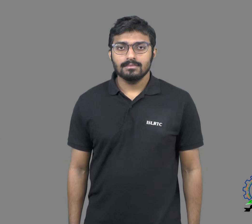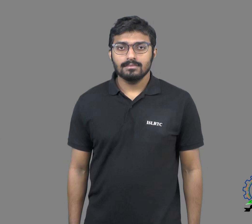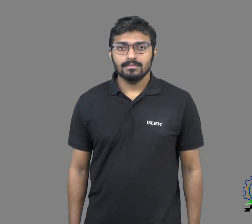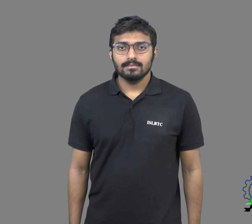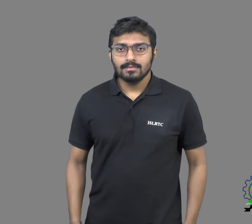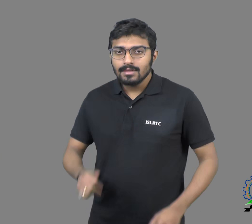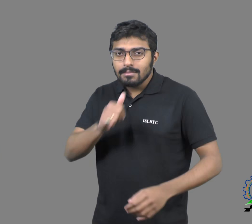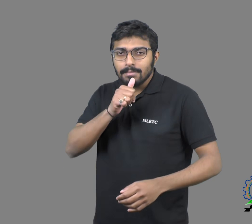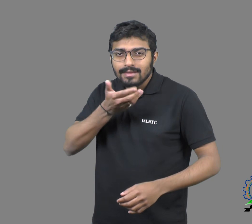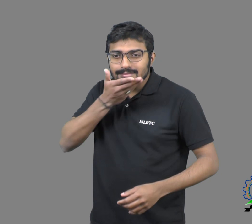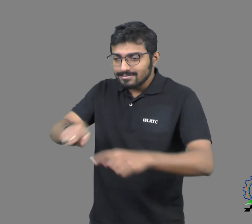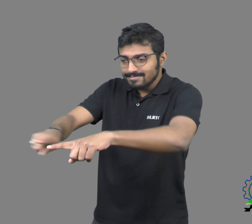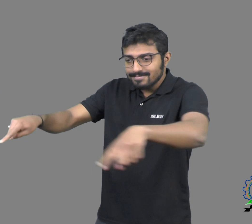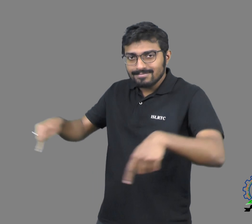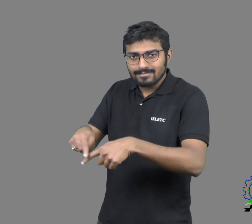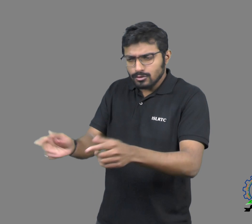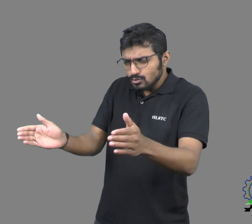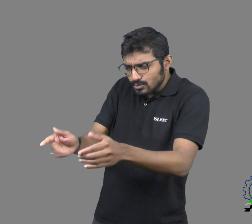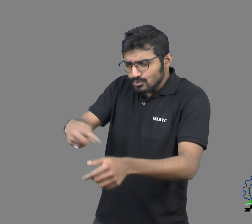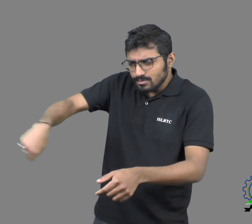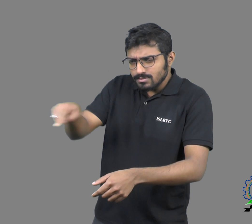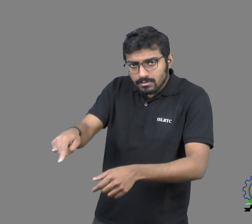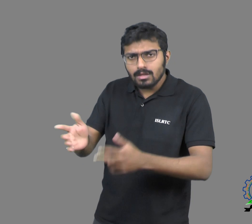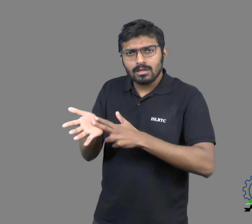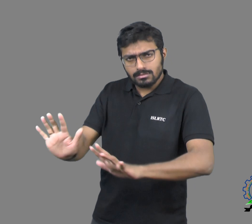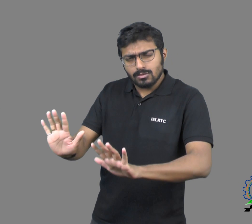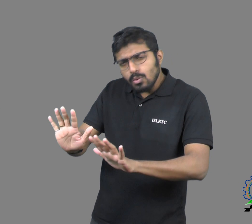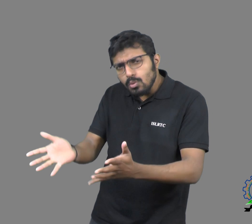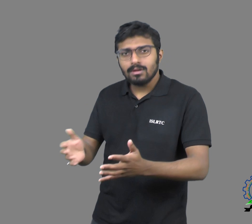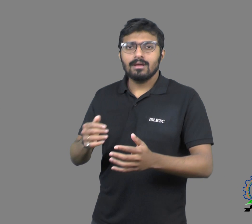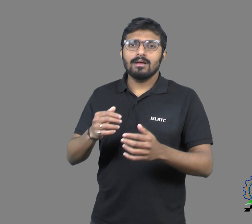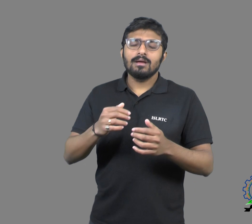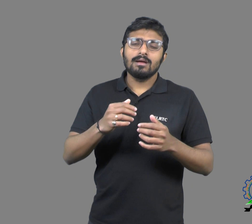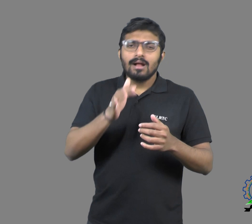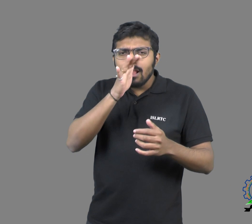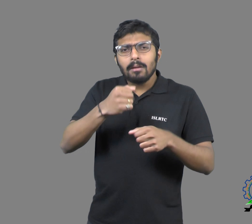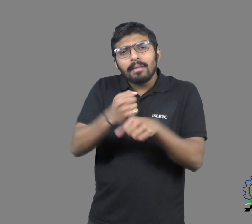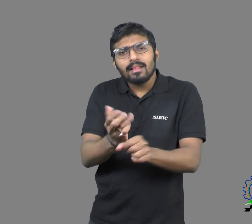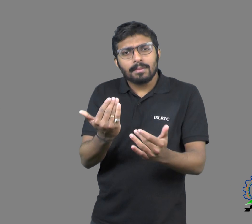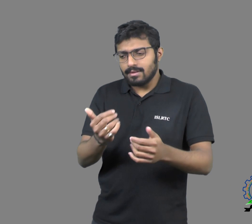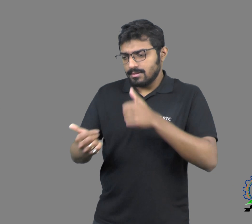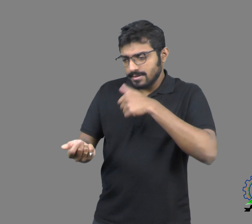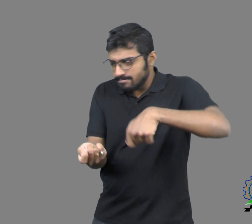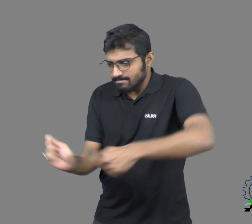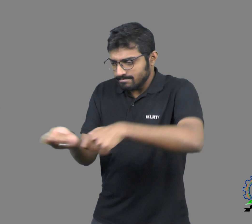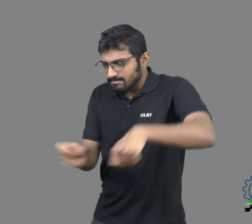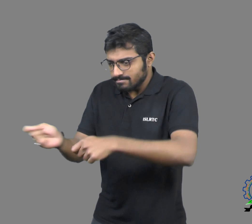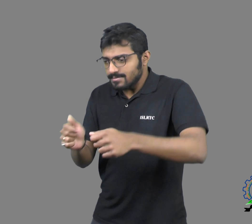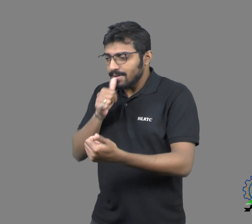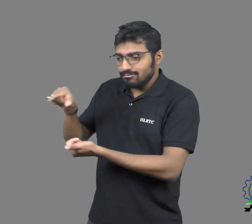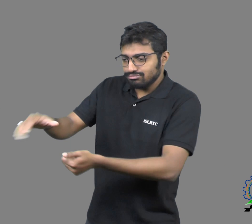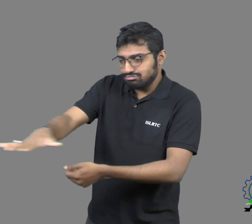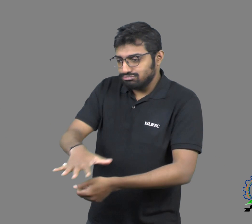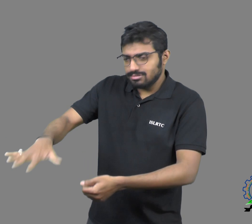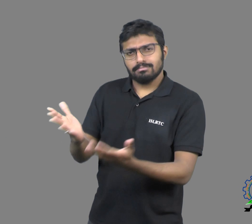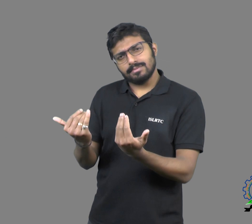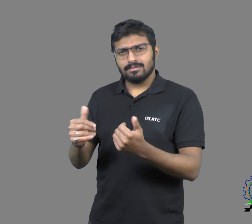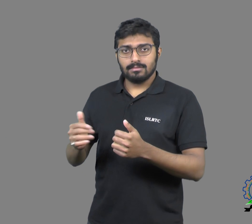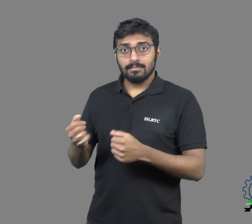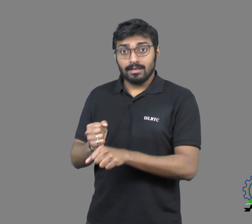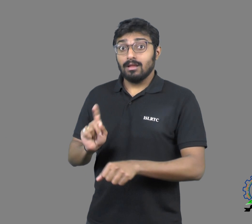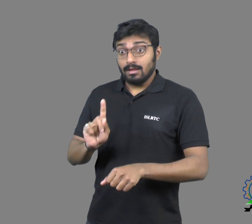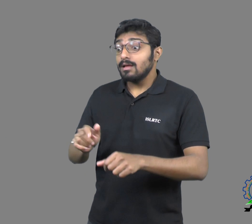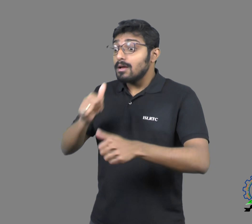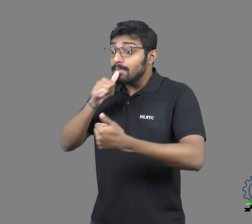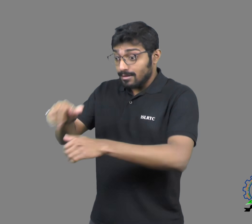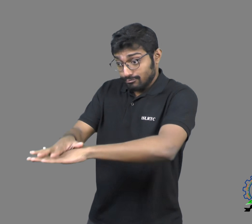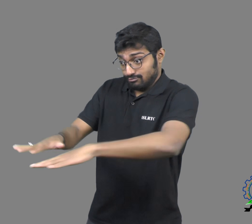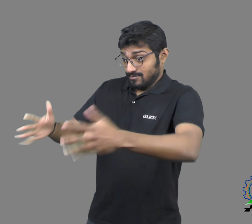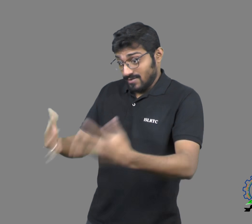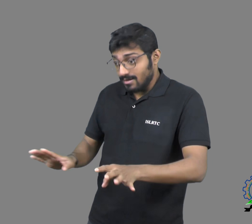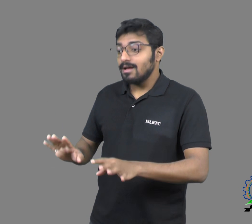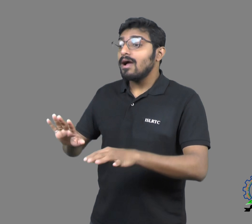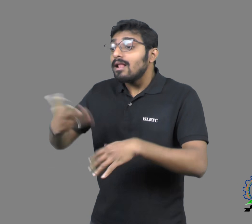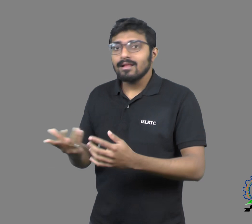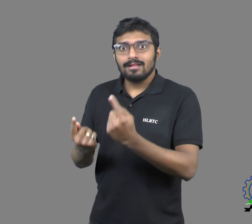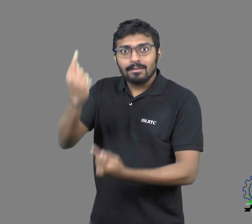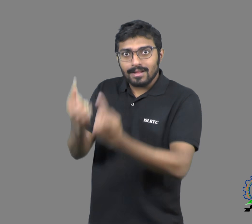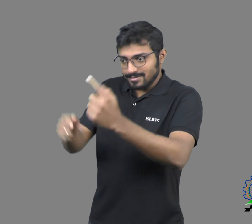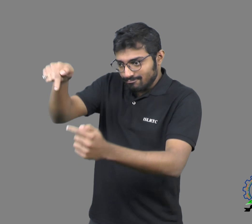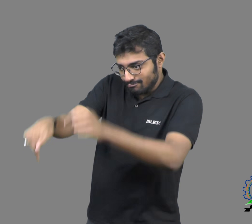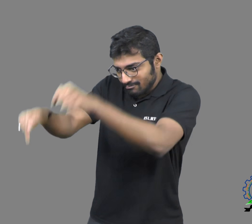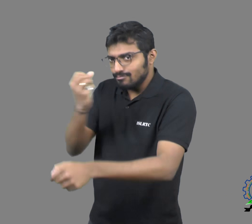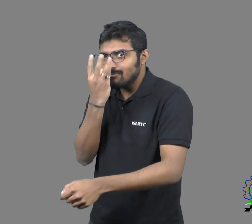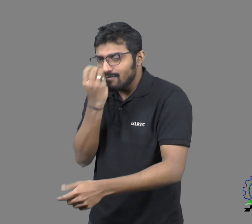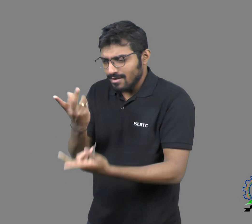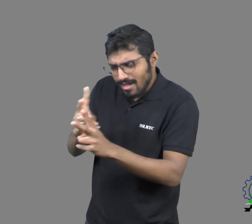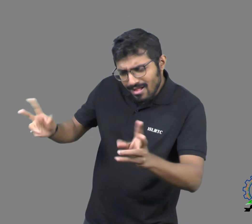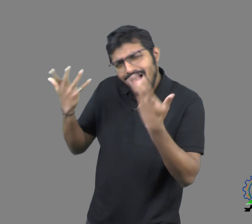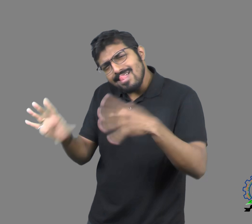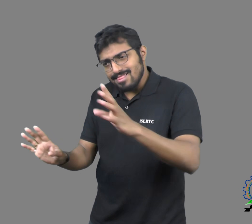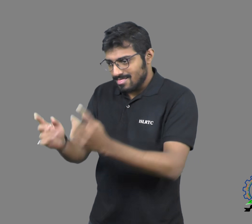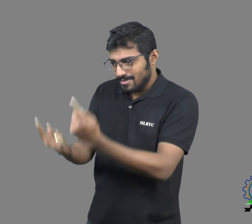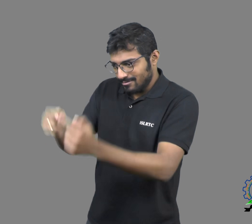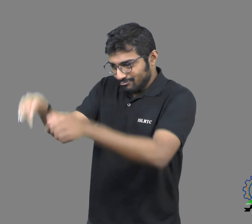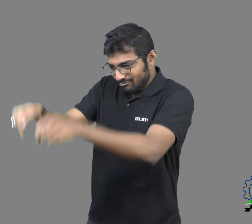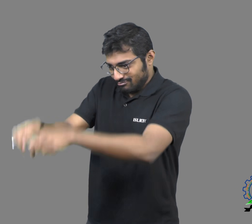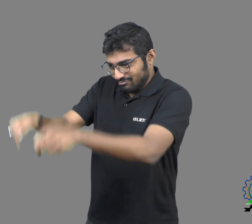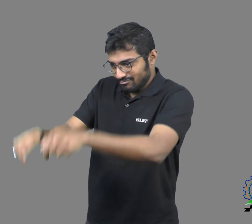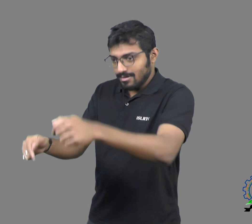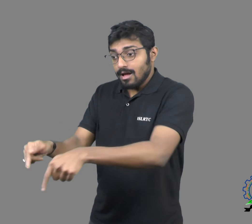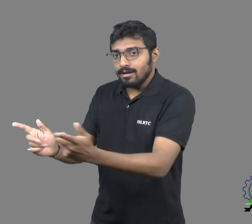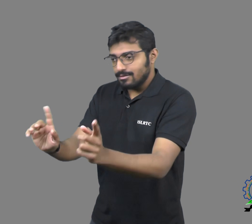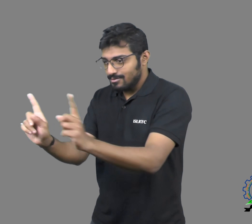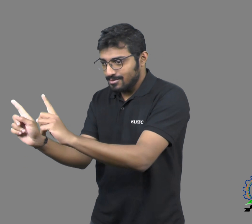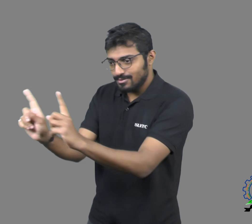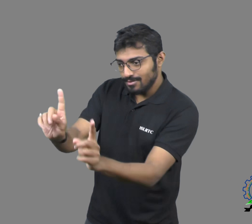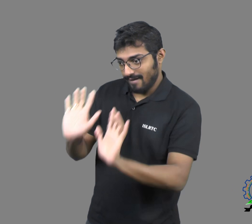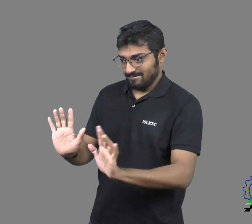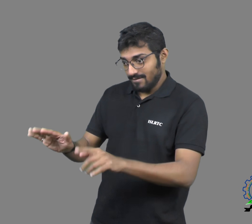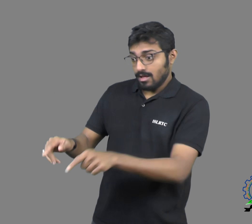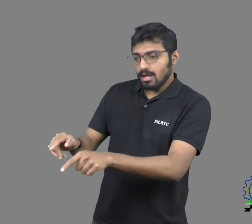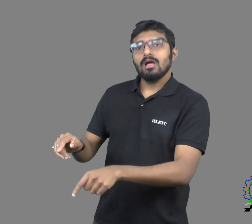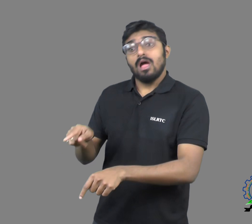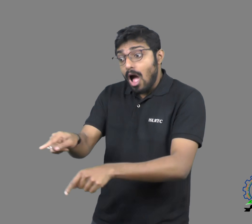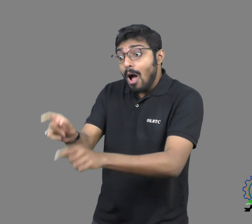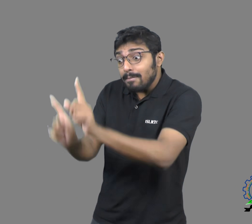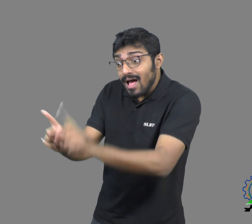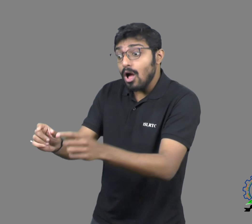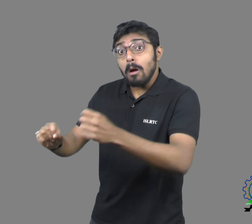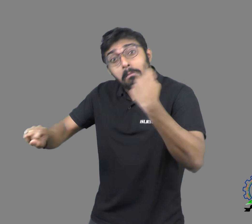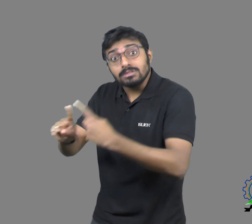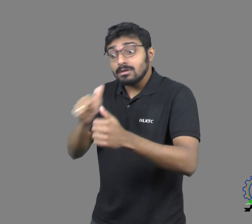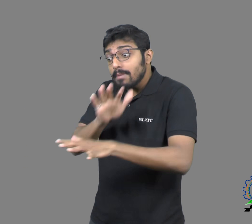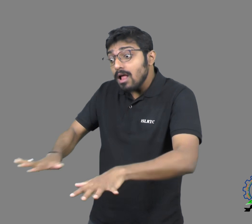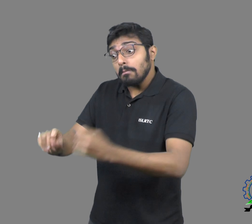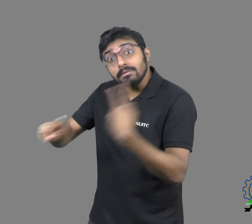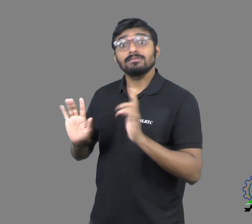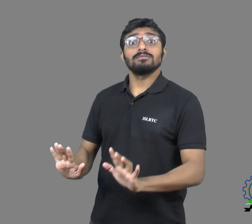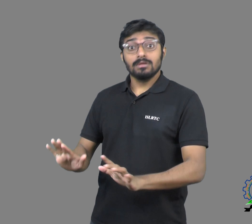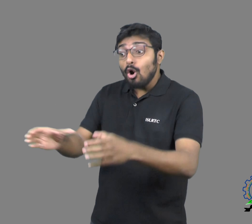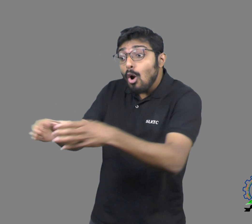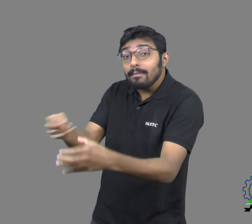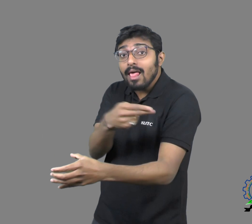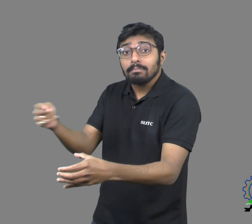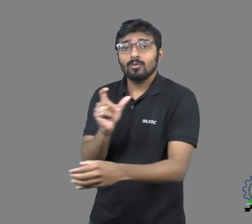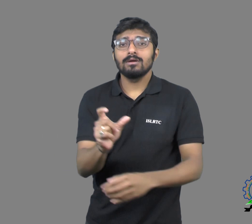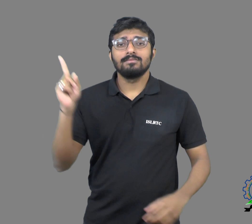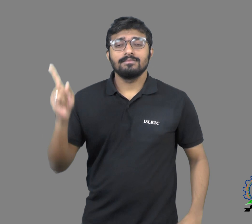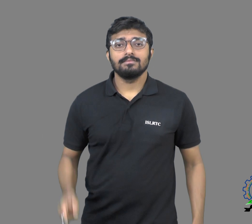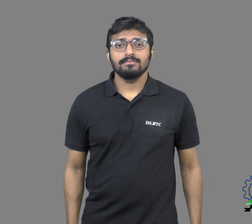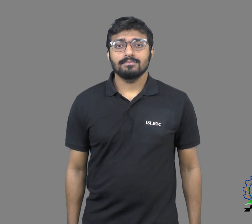True Aquatic Plants